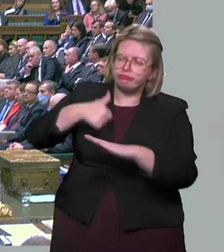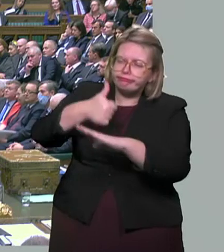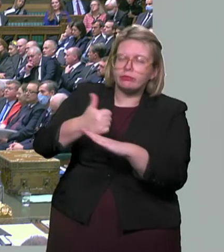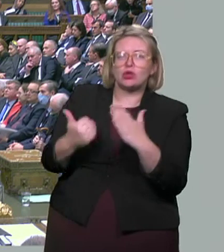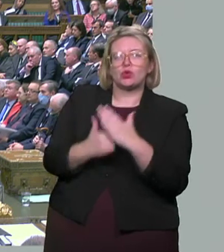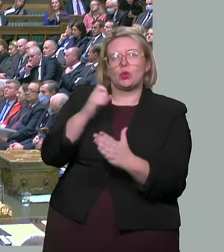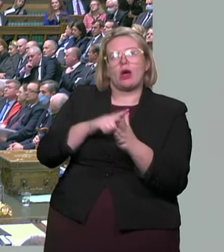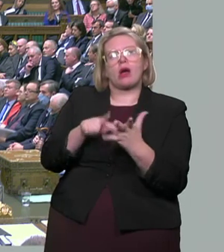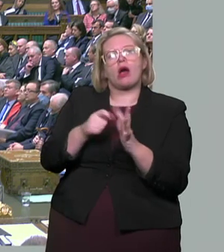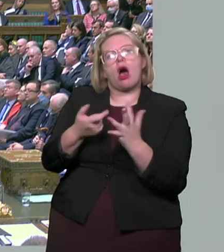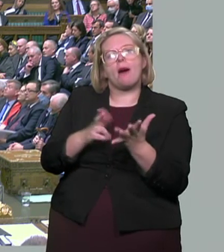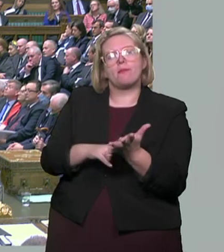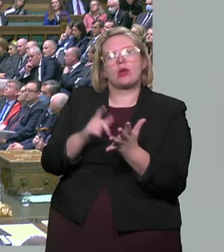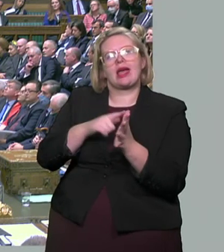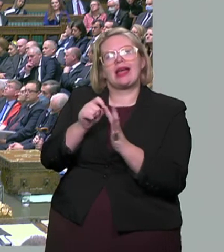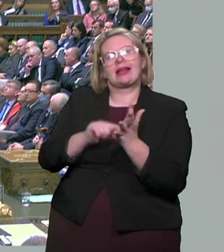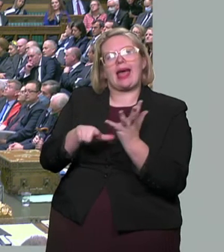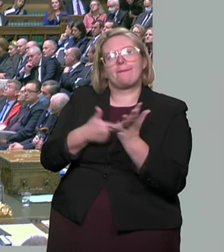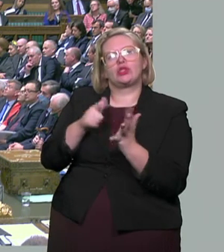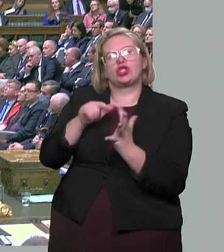Today, The Press and Journal, has said that there is